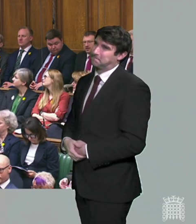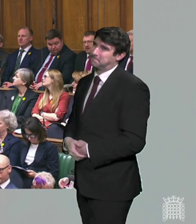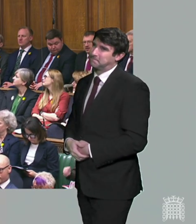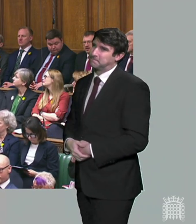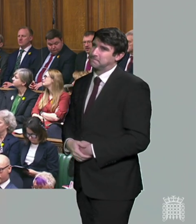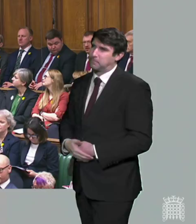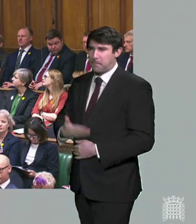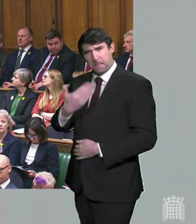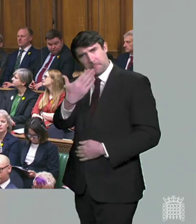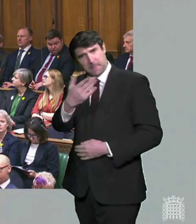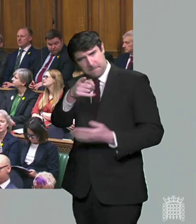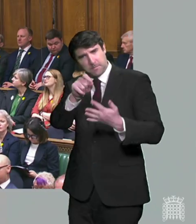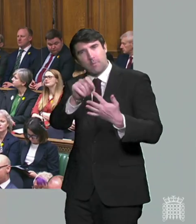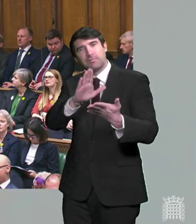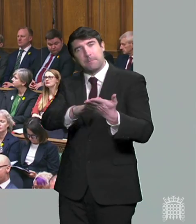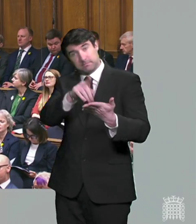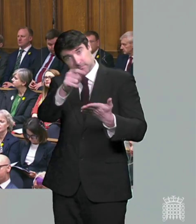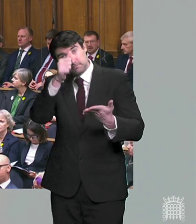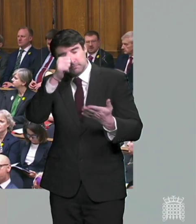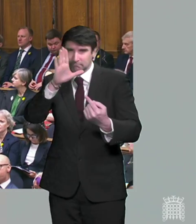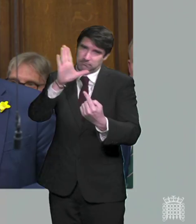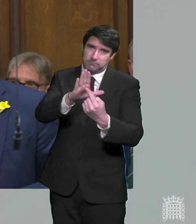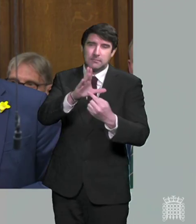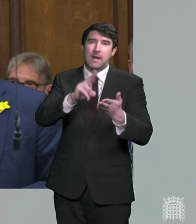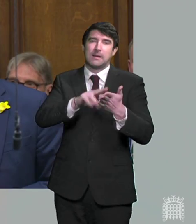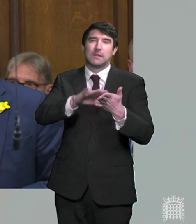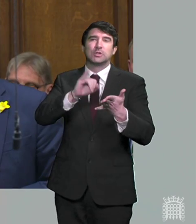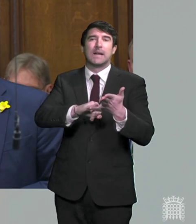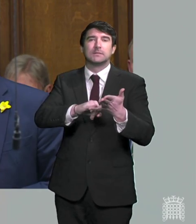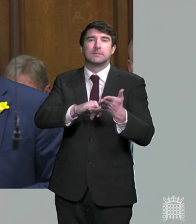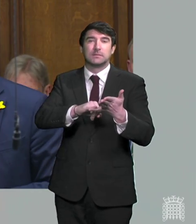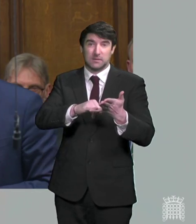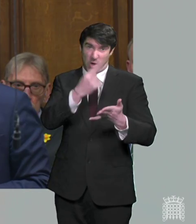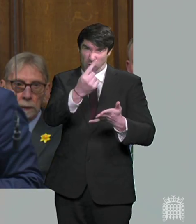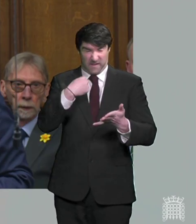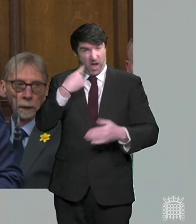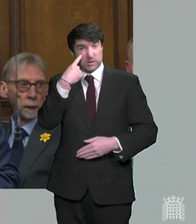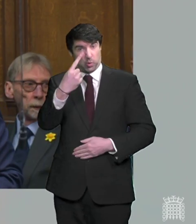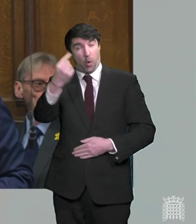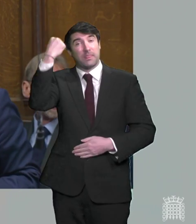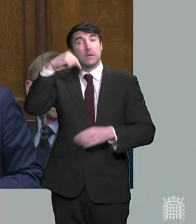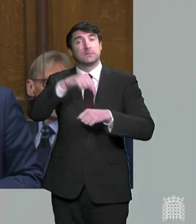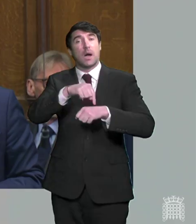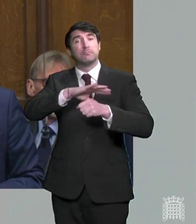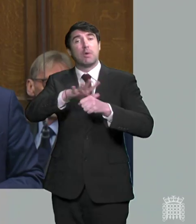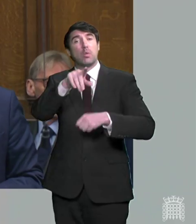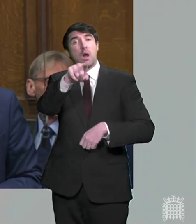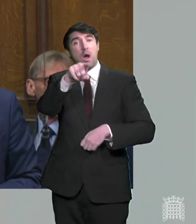The Prime Minister understands the importance of NHS staff, because he was out there every Thursday night clapping for them during the pandemic.